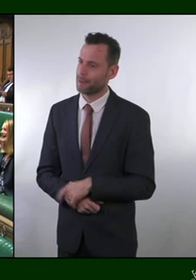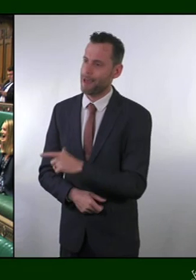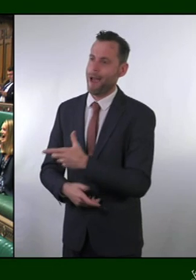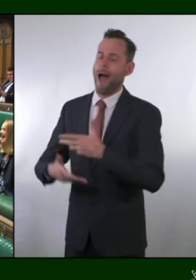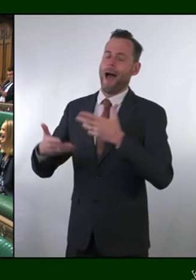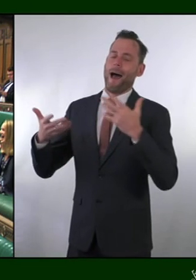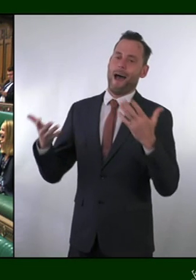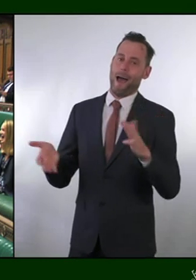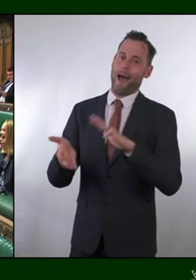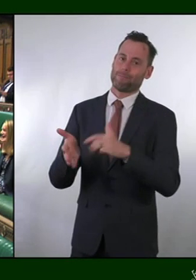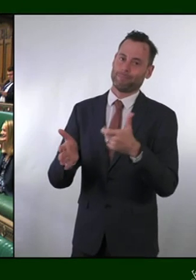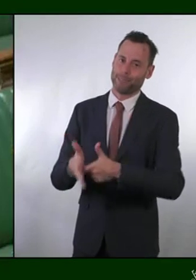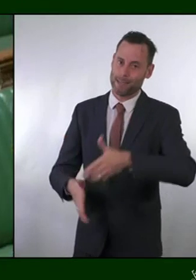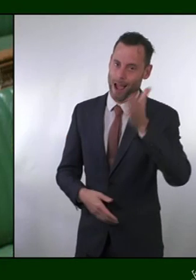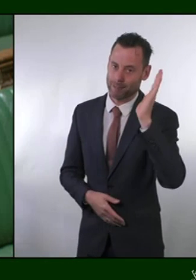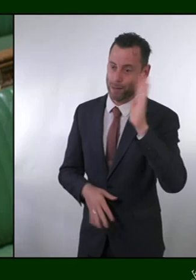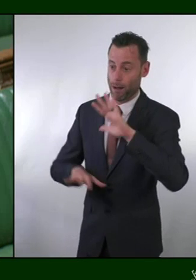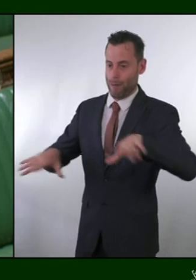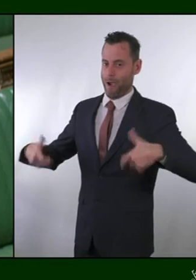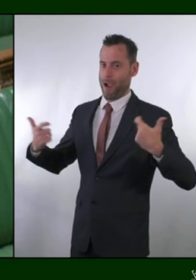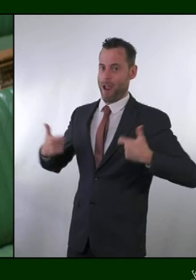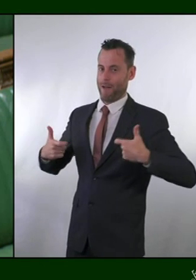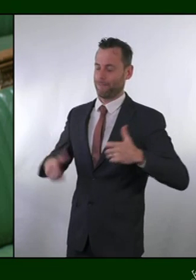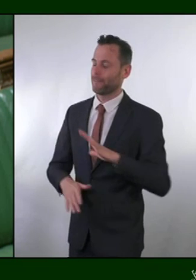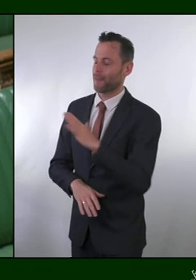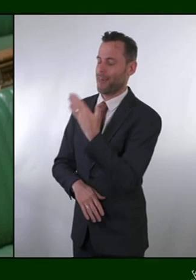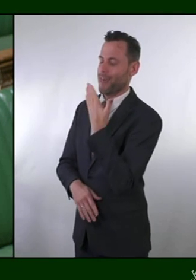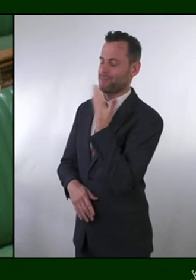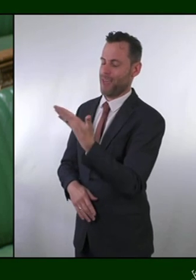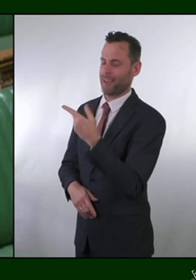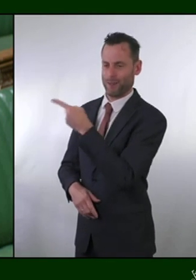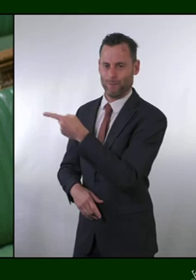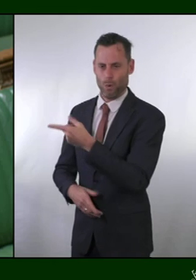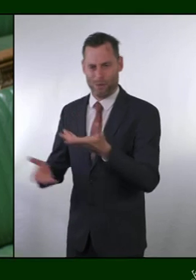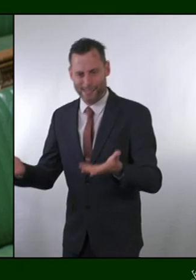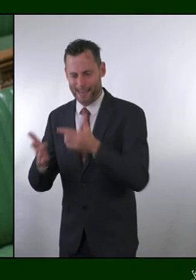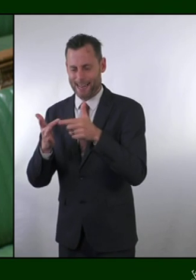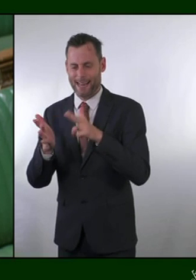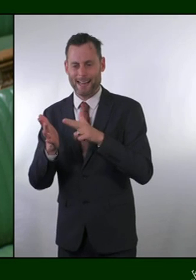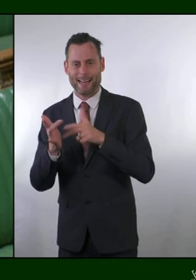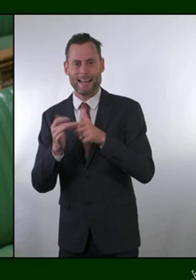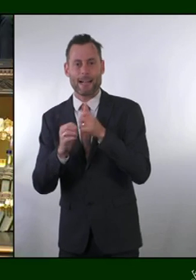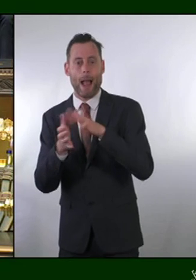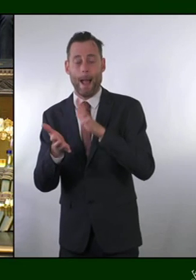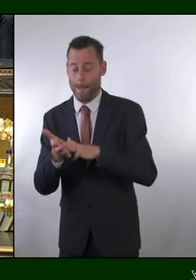I thank my hon. Friend for his campaign for Immingham.